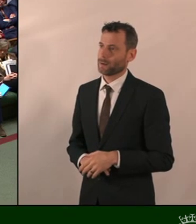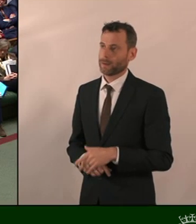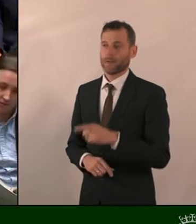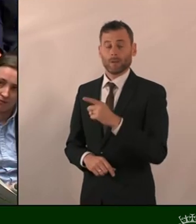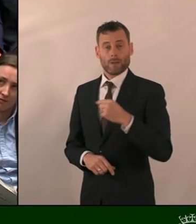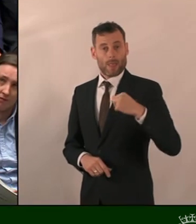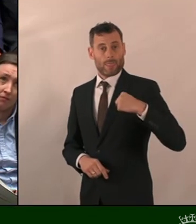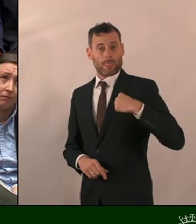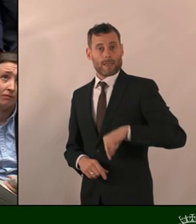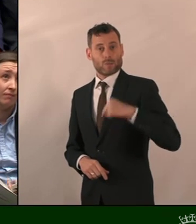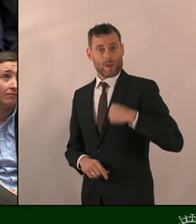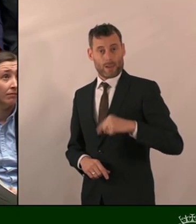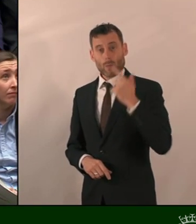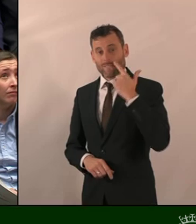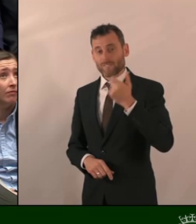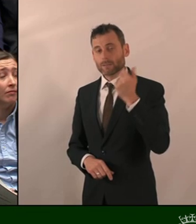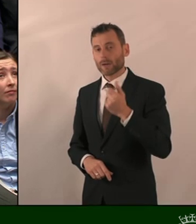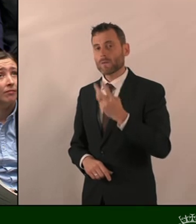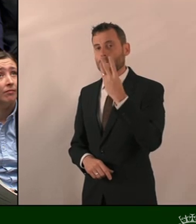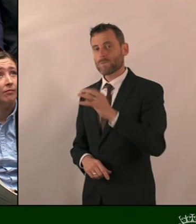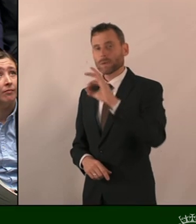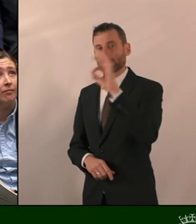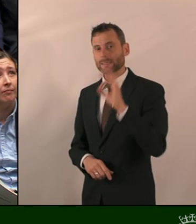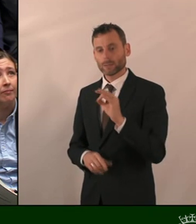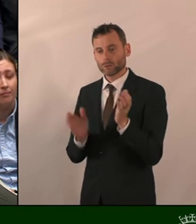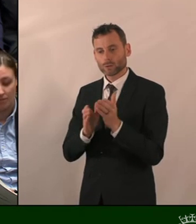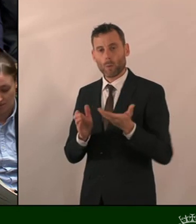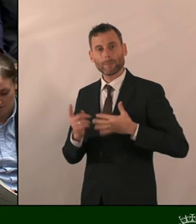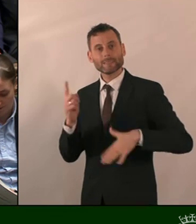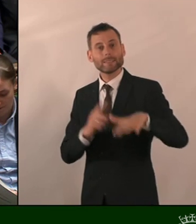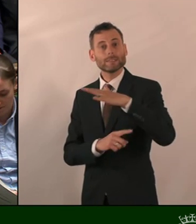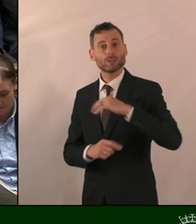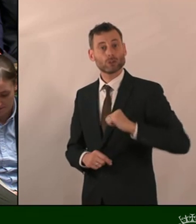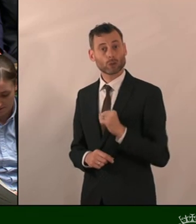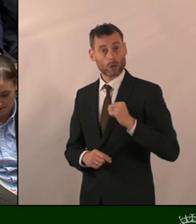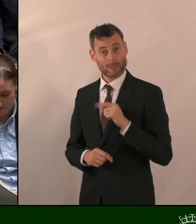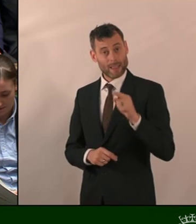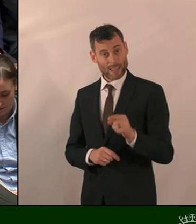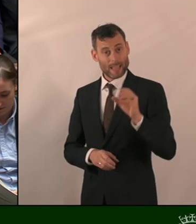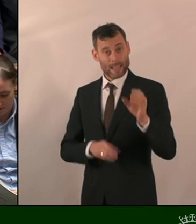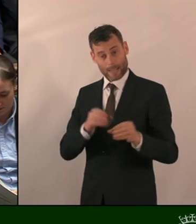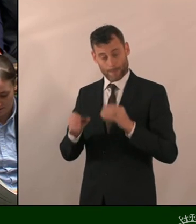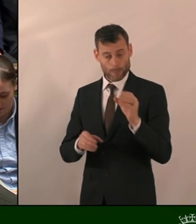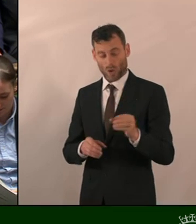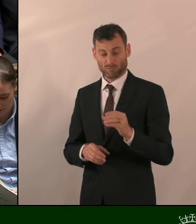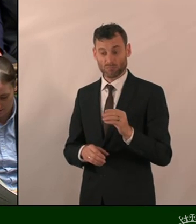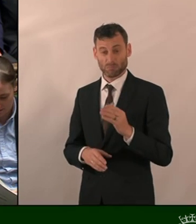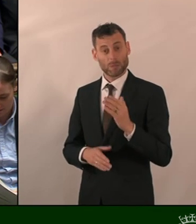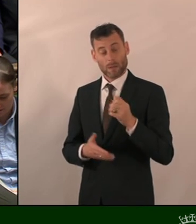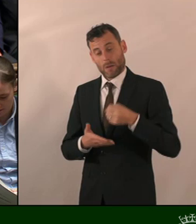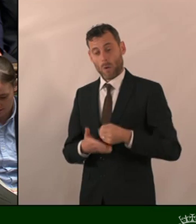This week, we learned that 40% of small businesses in Scotland employ more than one EU national.